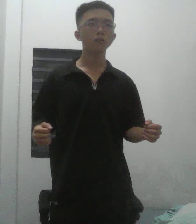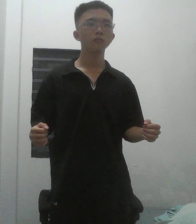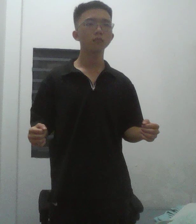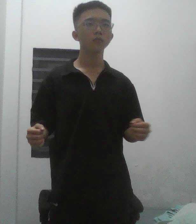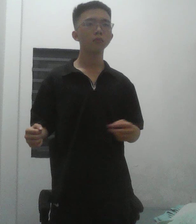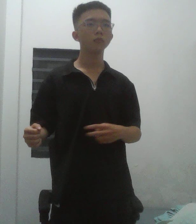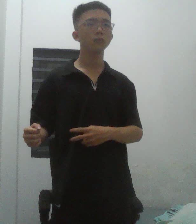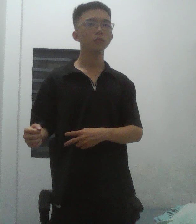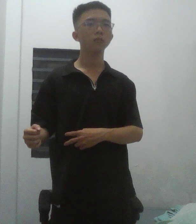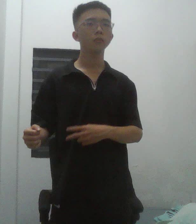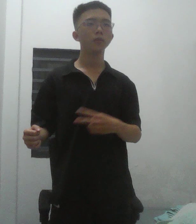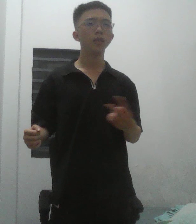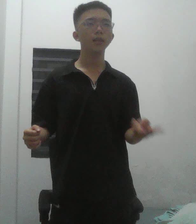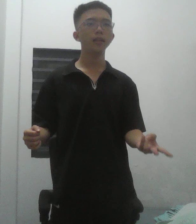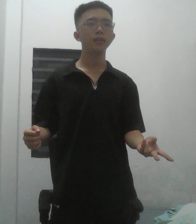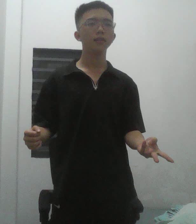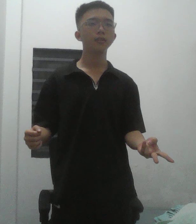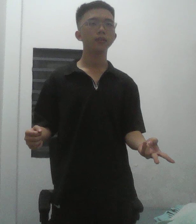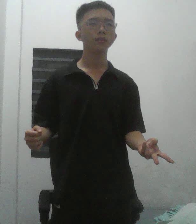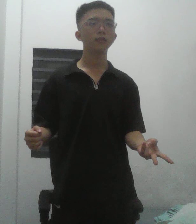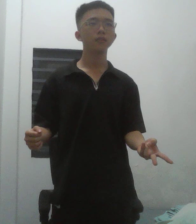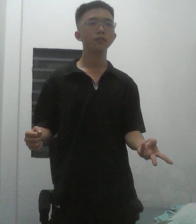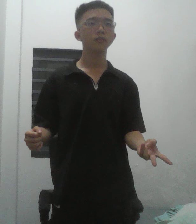it